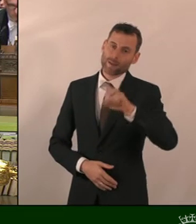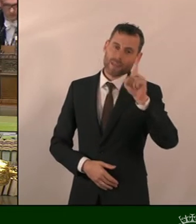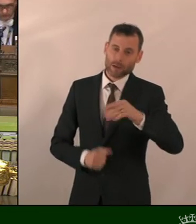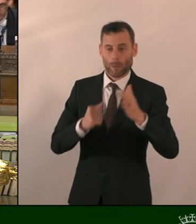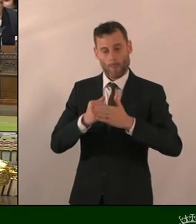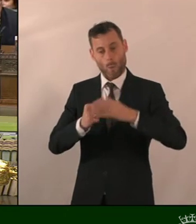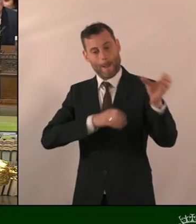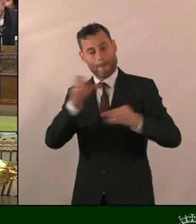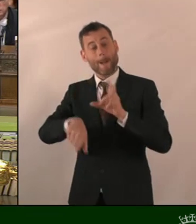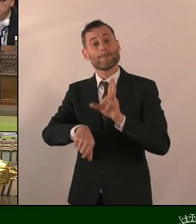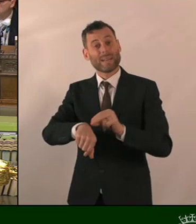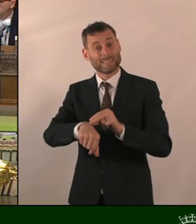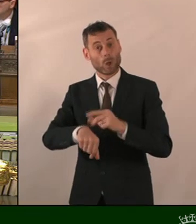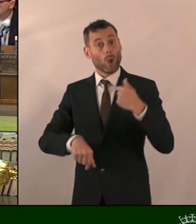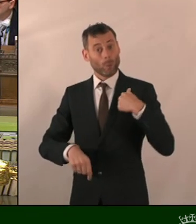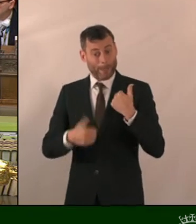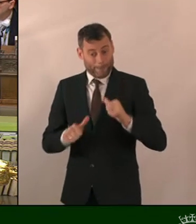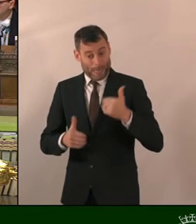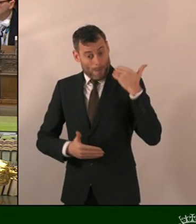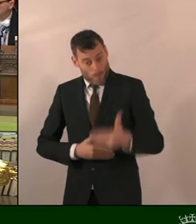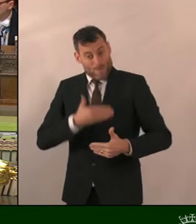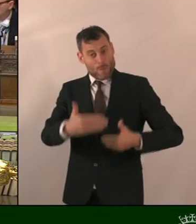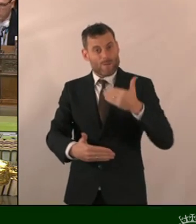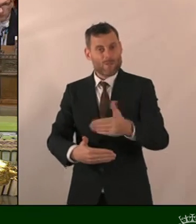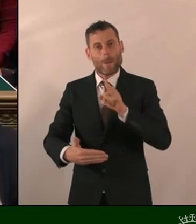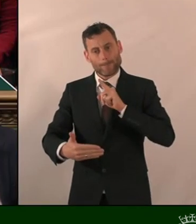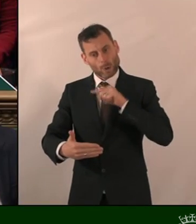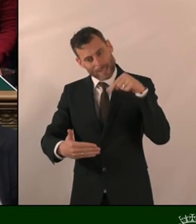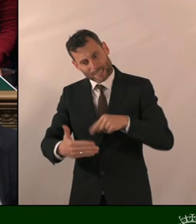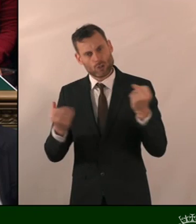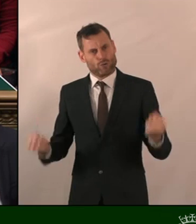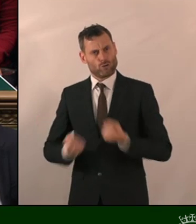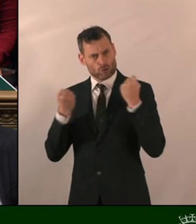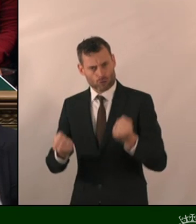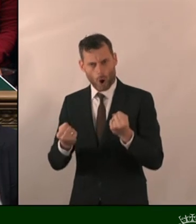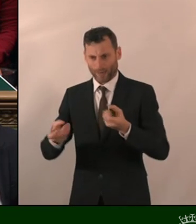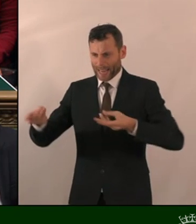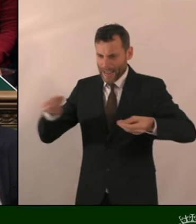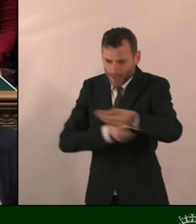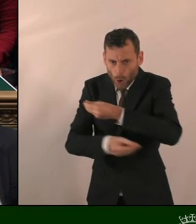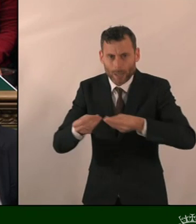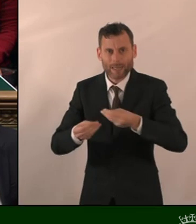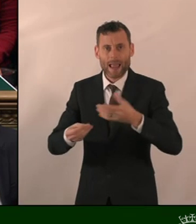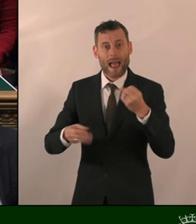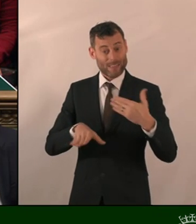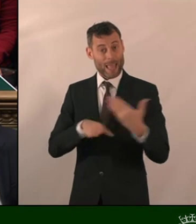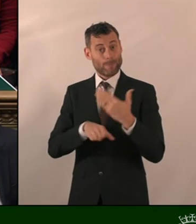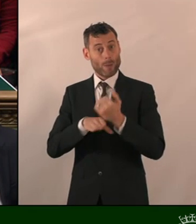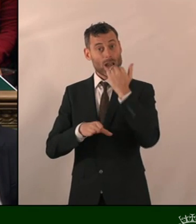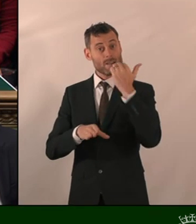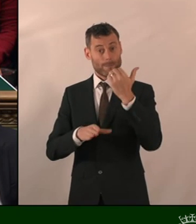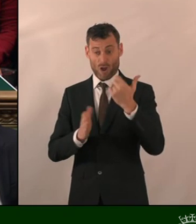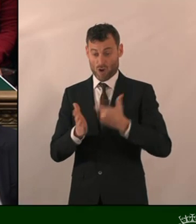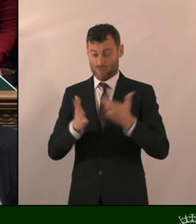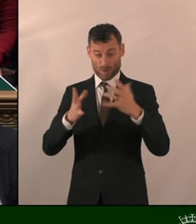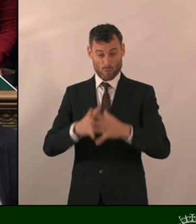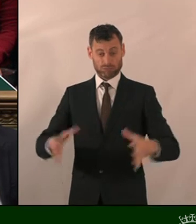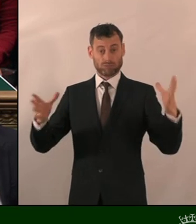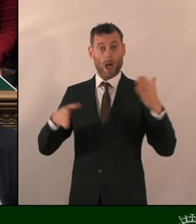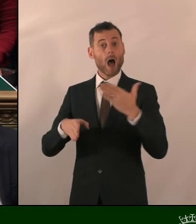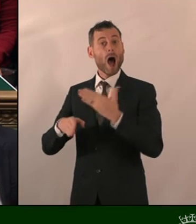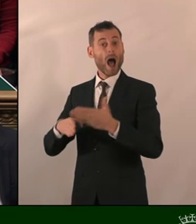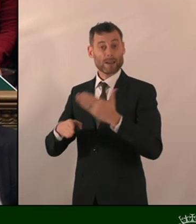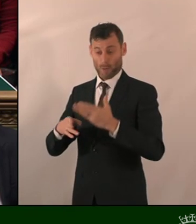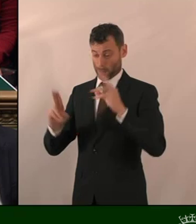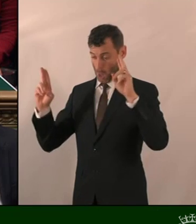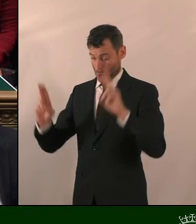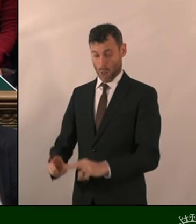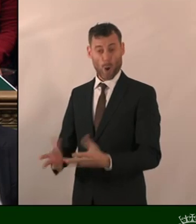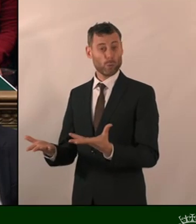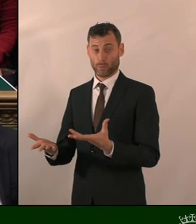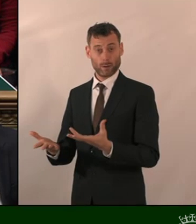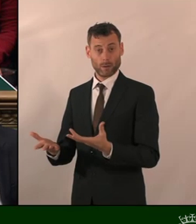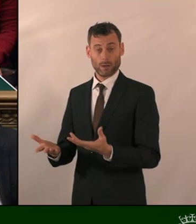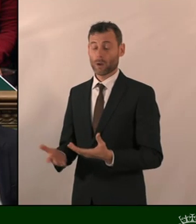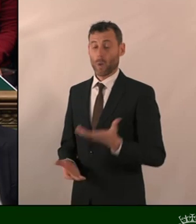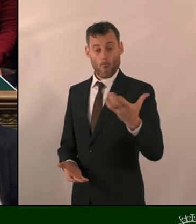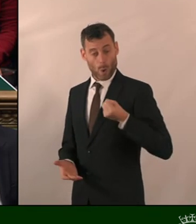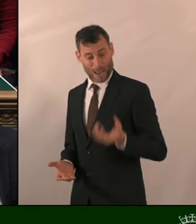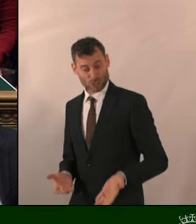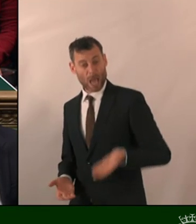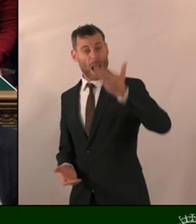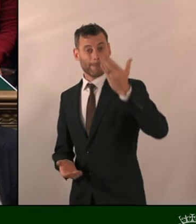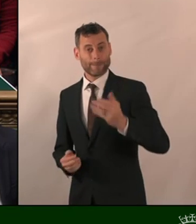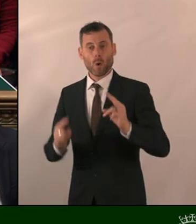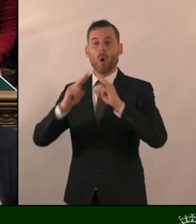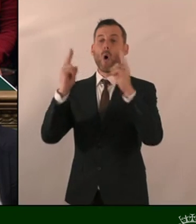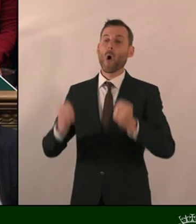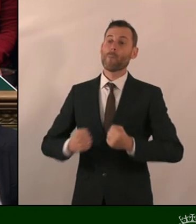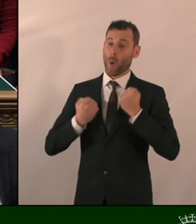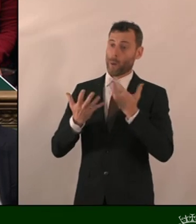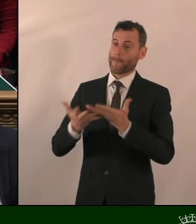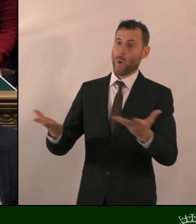We can do that because we have a strong and dynamic economy, with employment at record highs, unemployment down to the lowest levels since the early ’70s, wages going up and home ownership up.